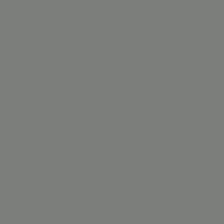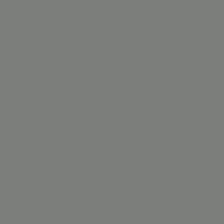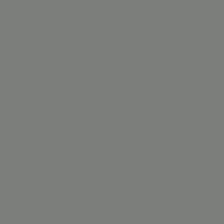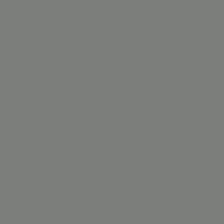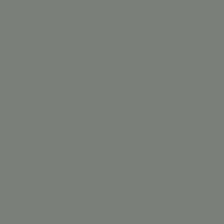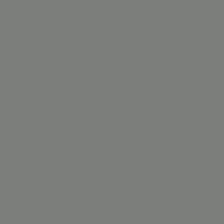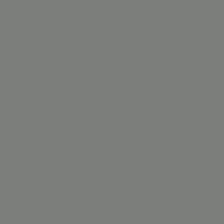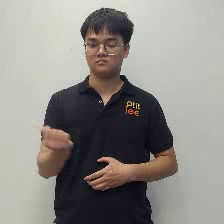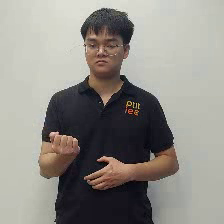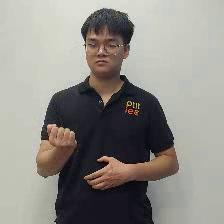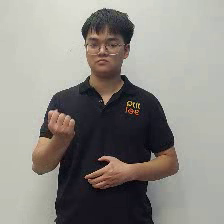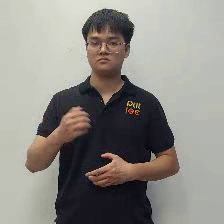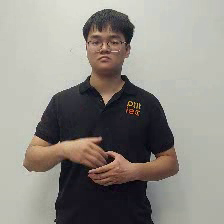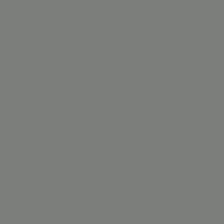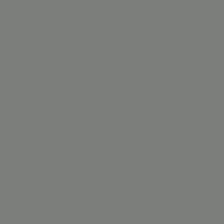Sử dụng